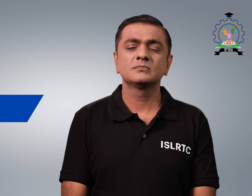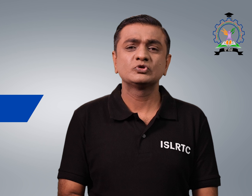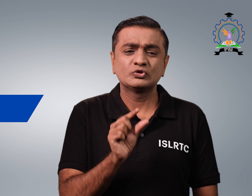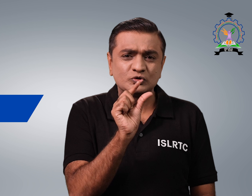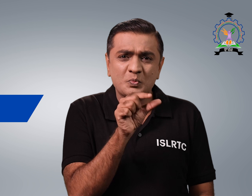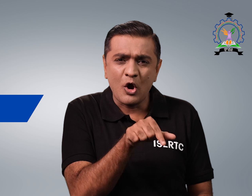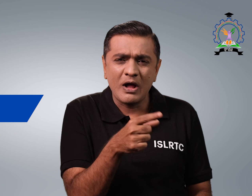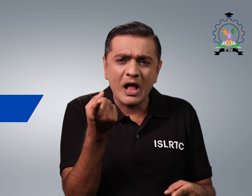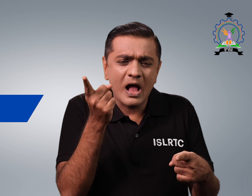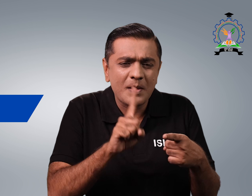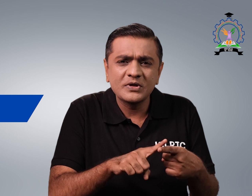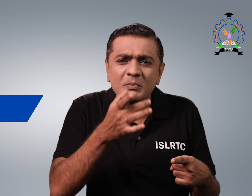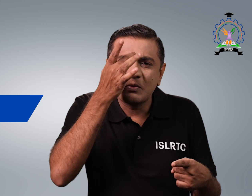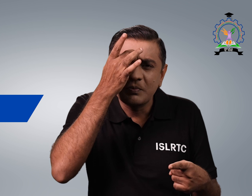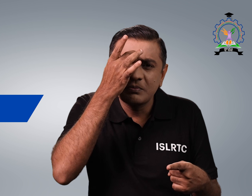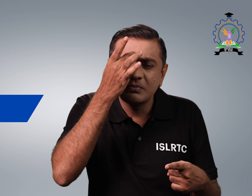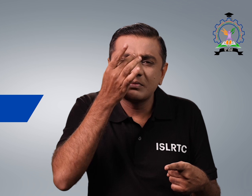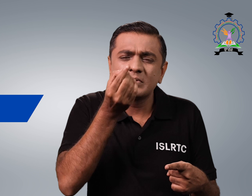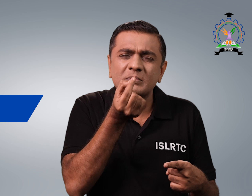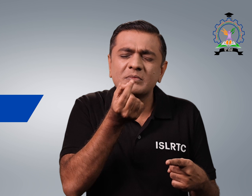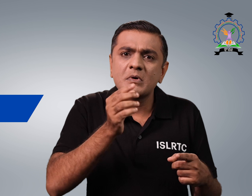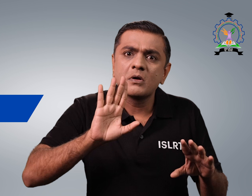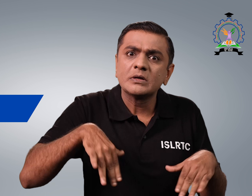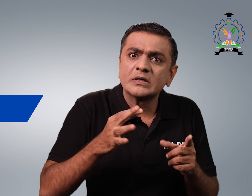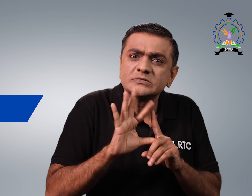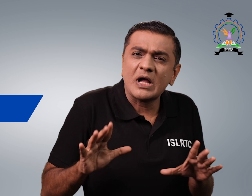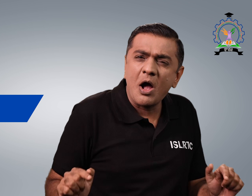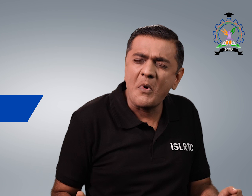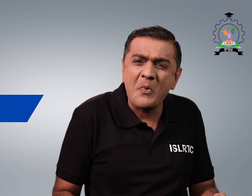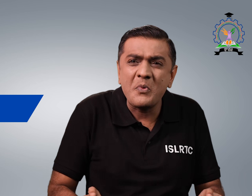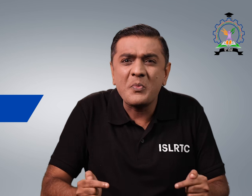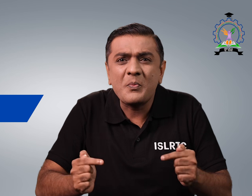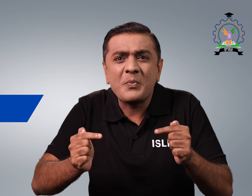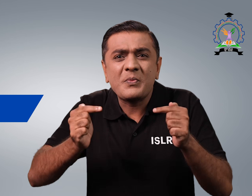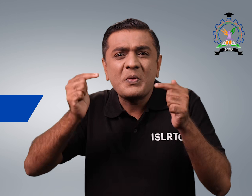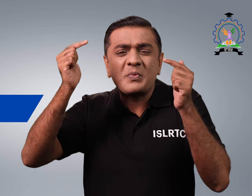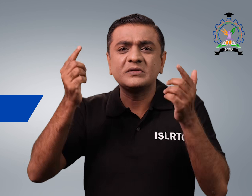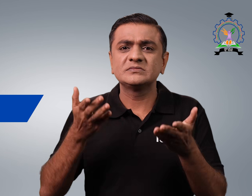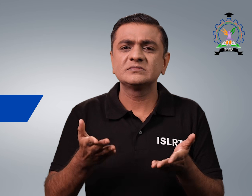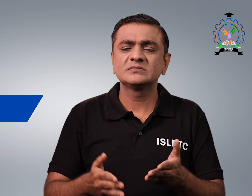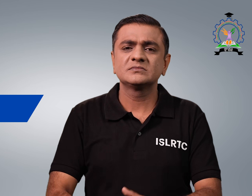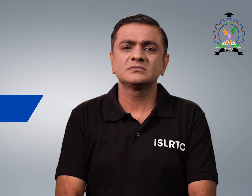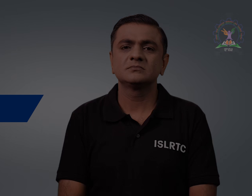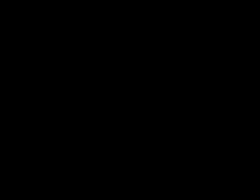It means to make a small incident become more intense.